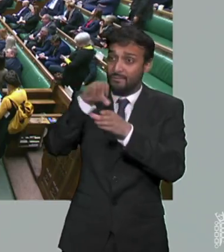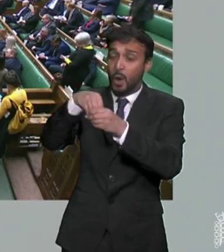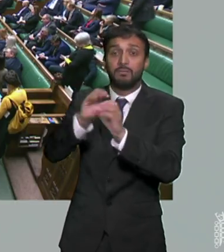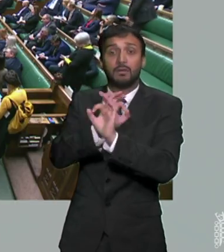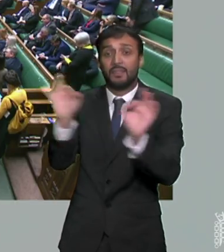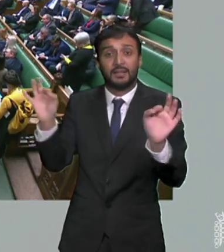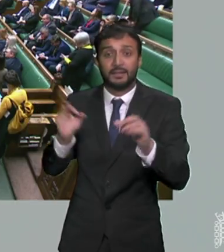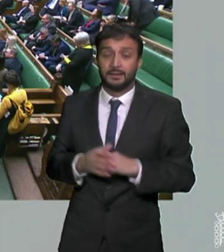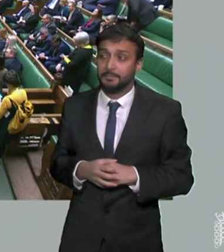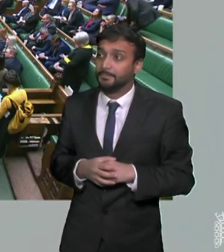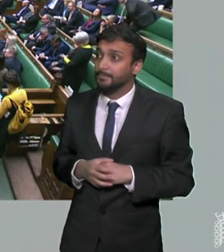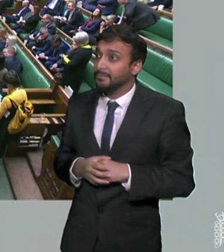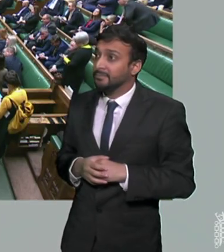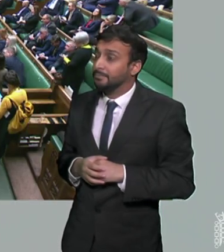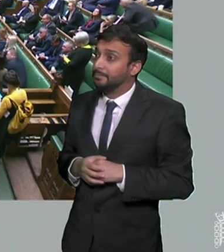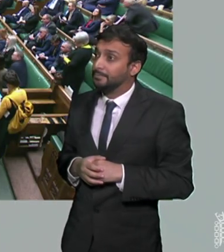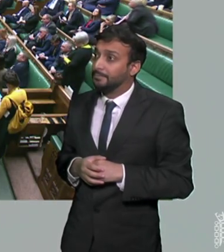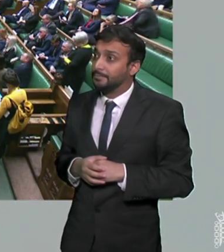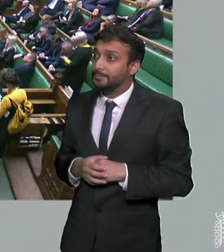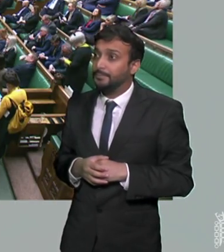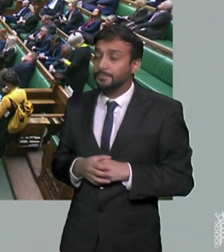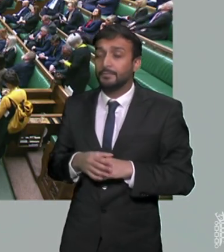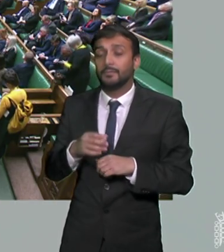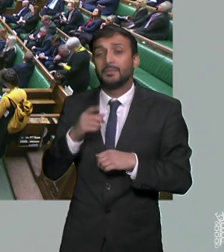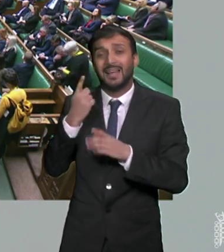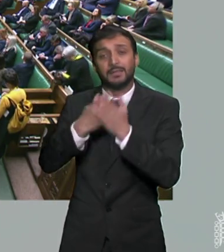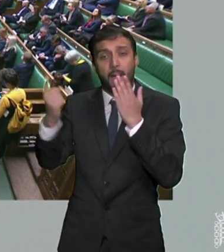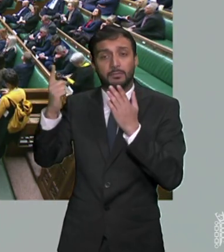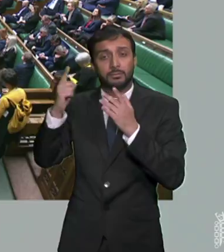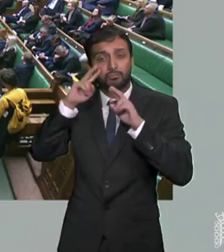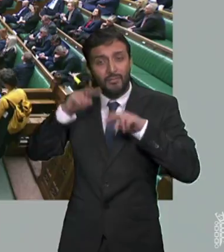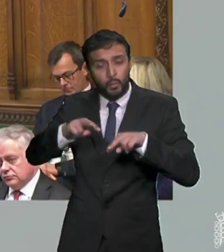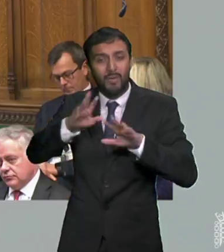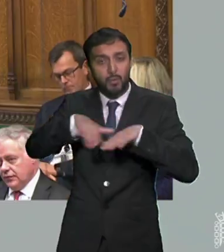Josh MacAlister’s independent review of children’s social care has been with the Government since May.